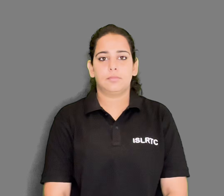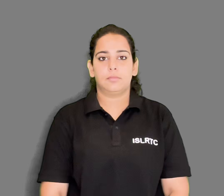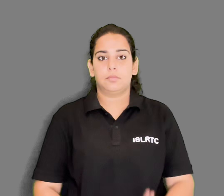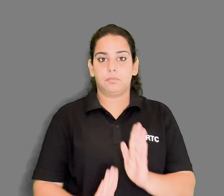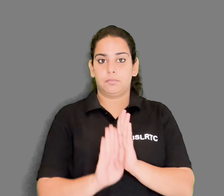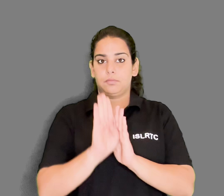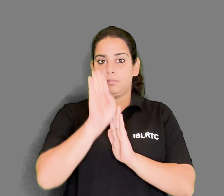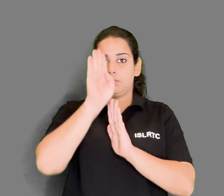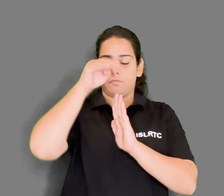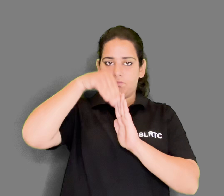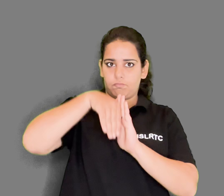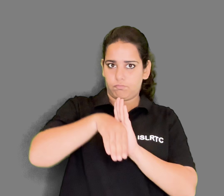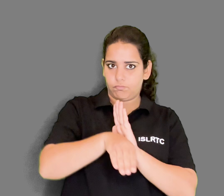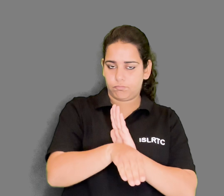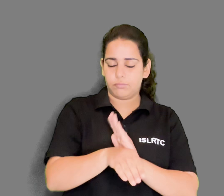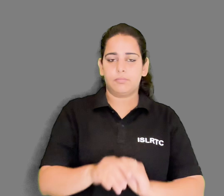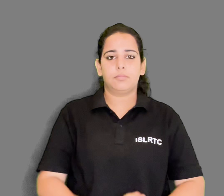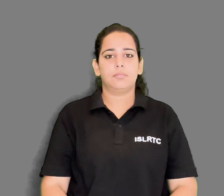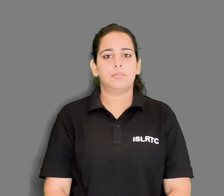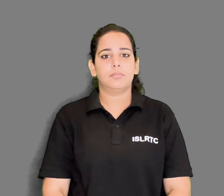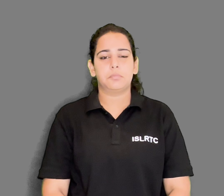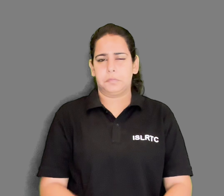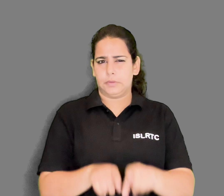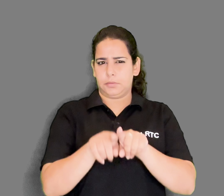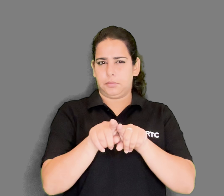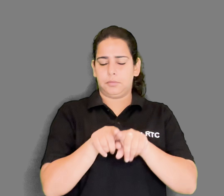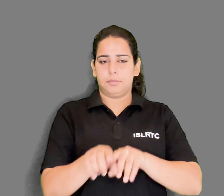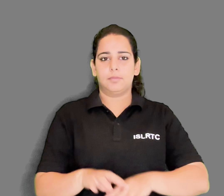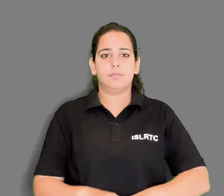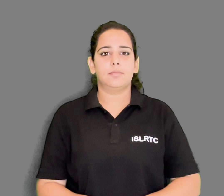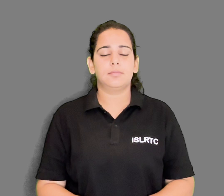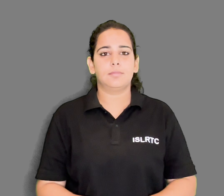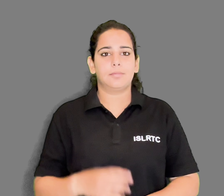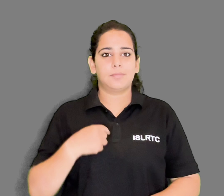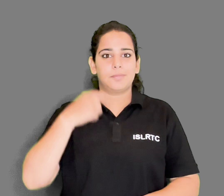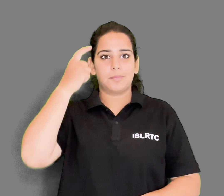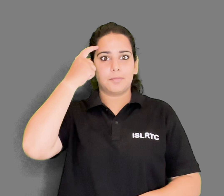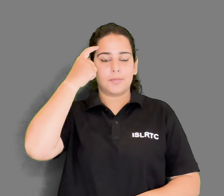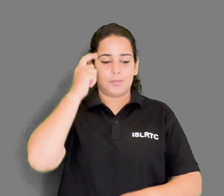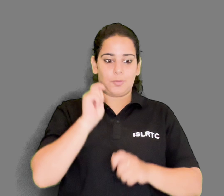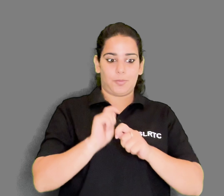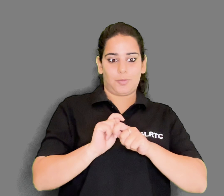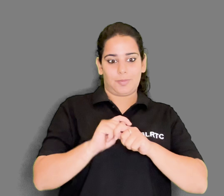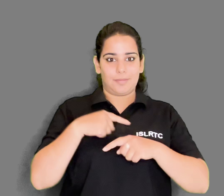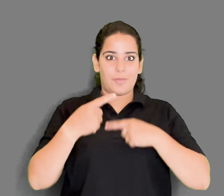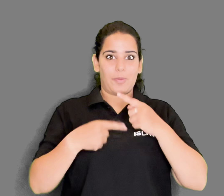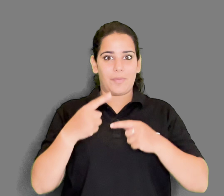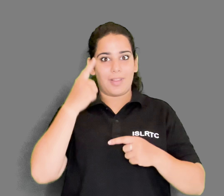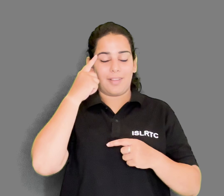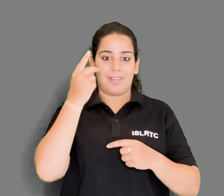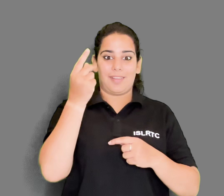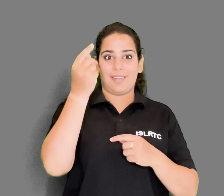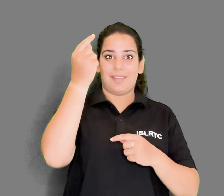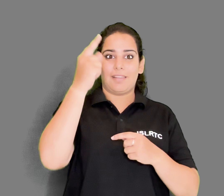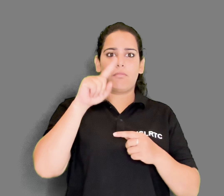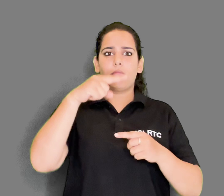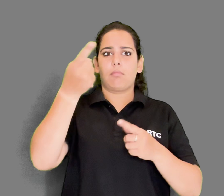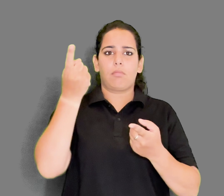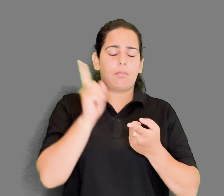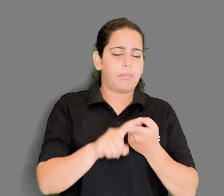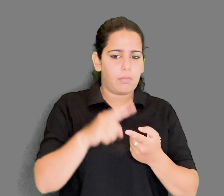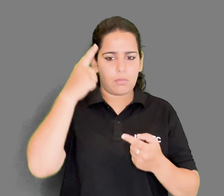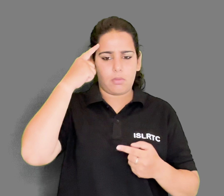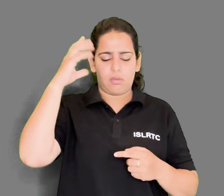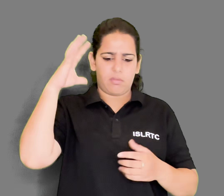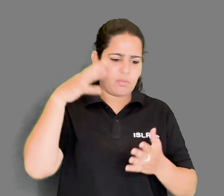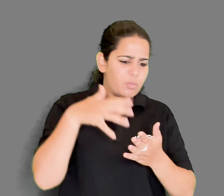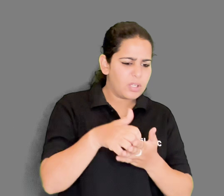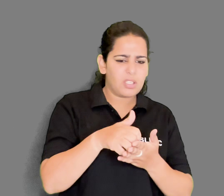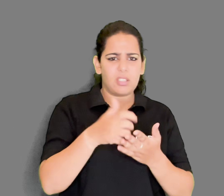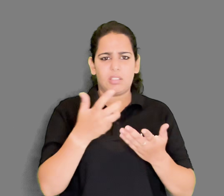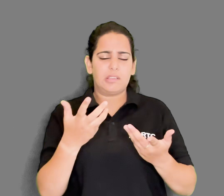Adjustment A small alteration or movement to achieve a desired fit appearence or results